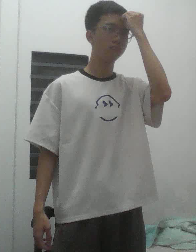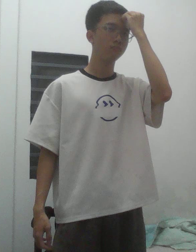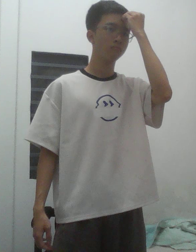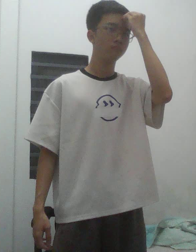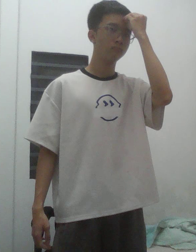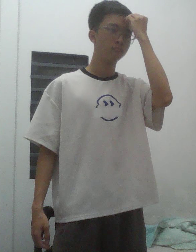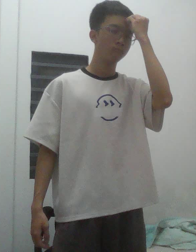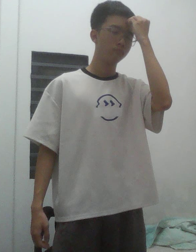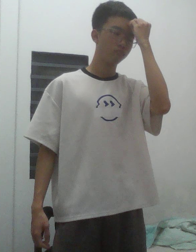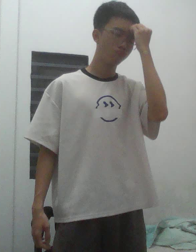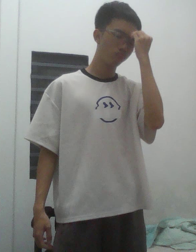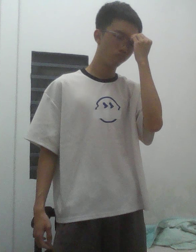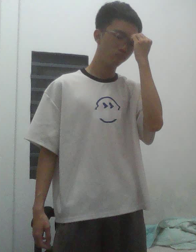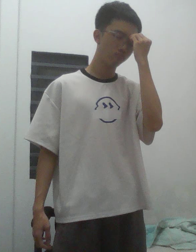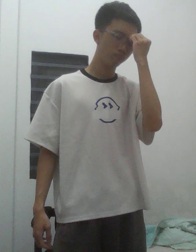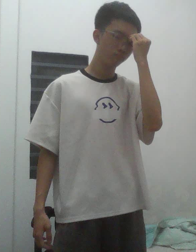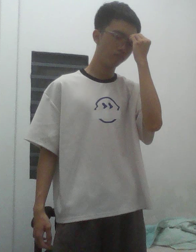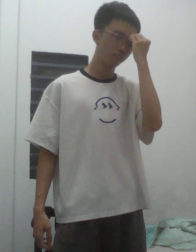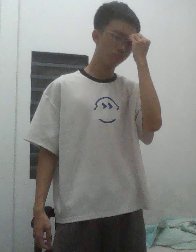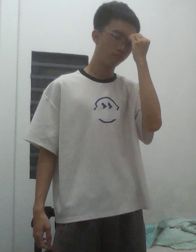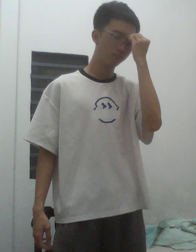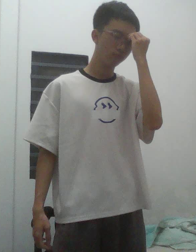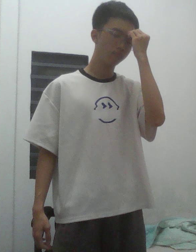benh